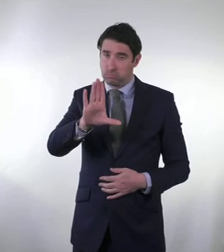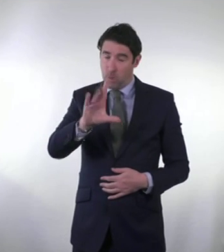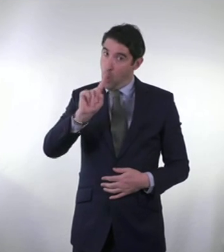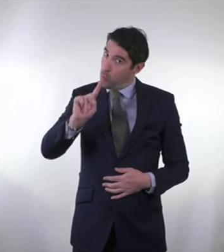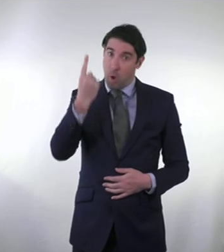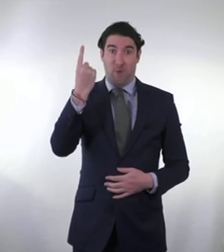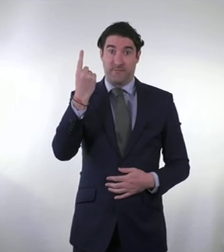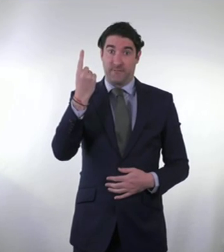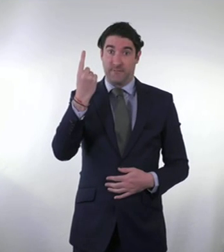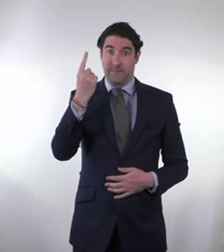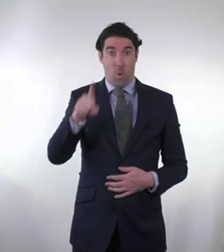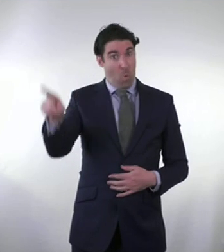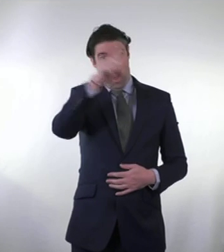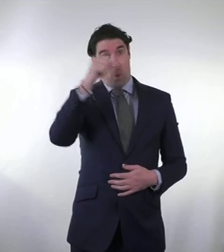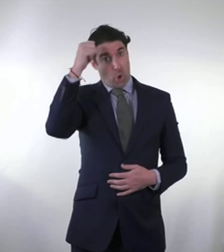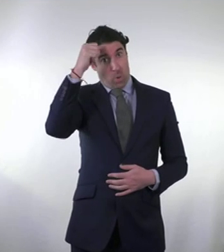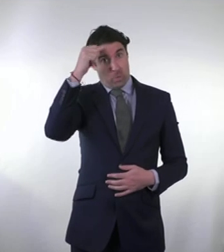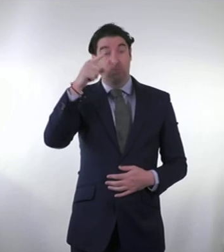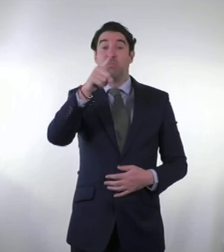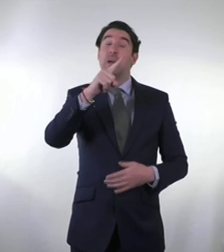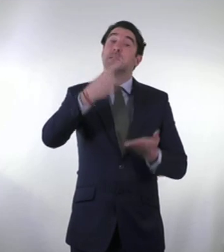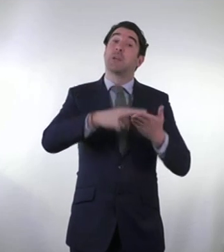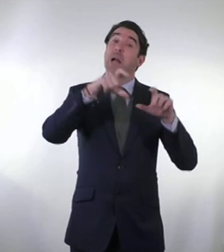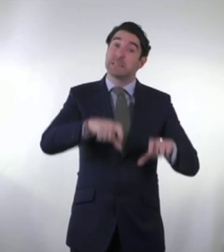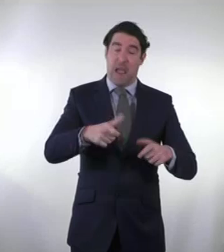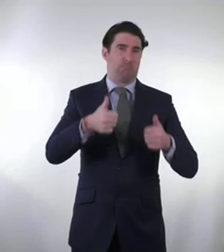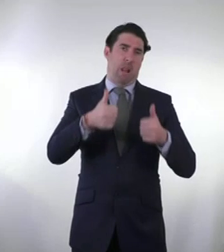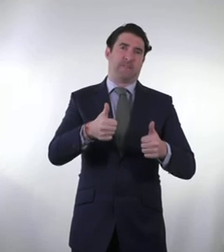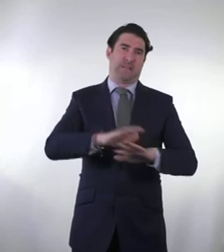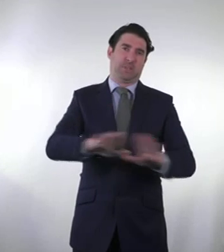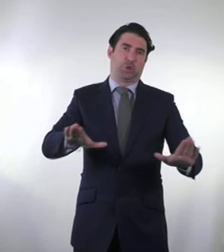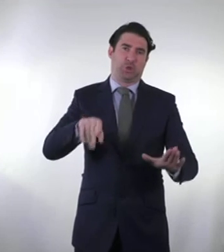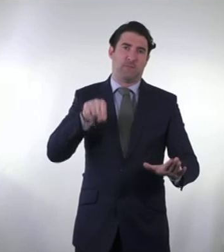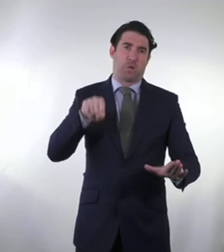I think they were right then, and we should stick with that.